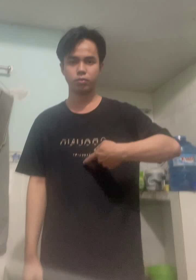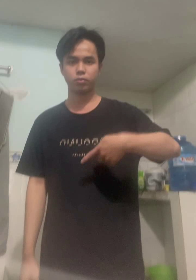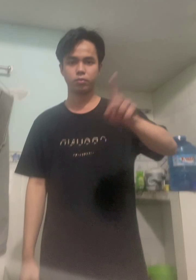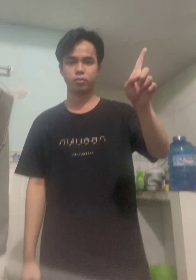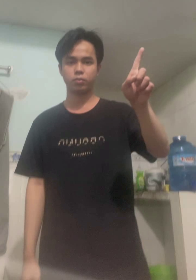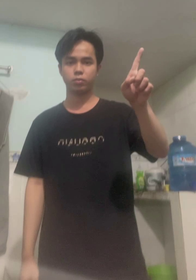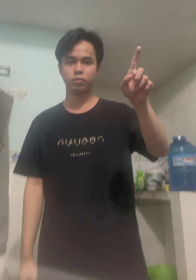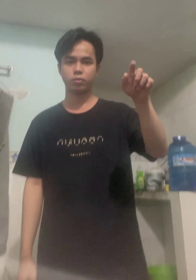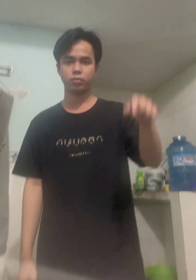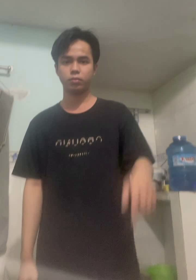di